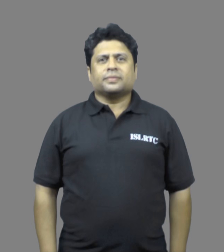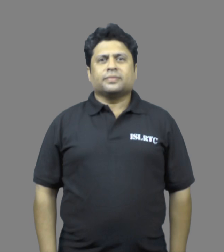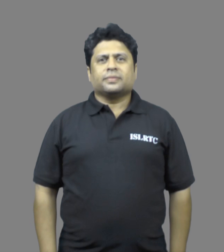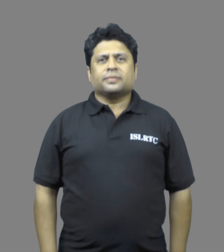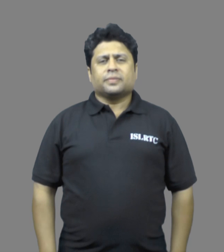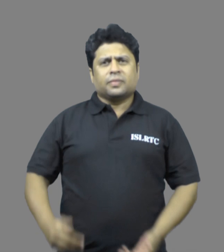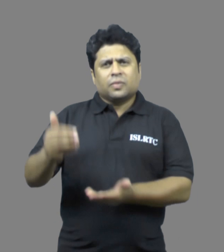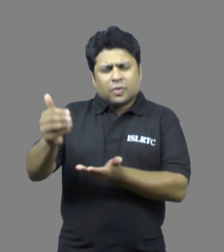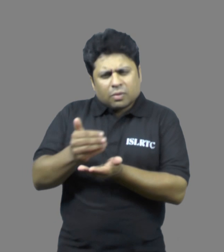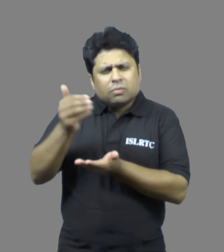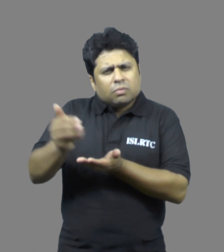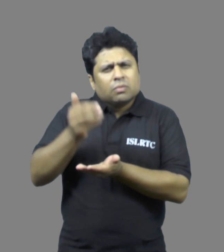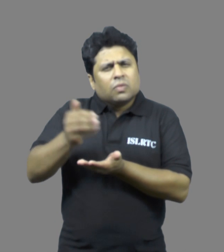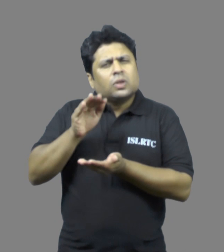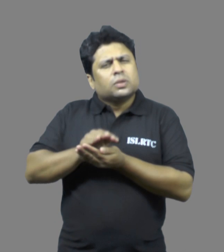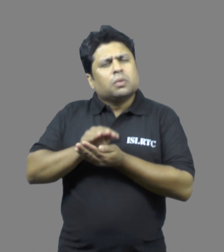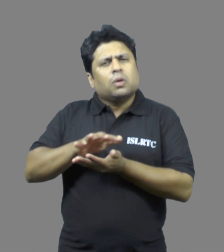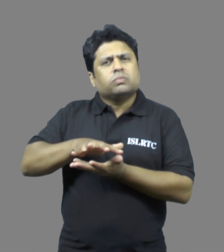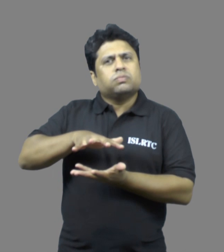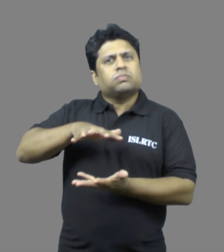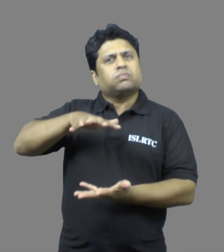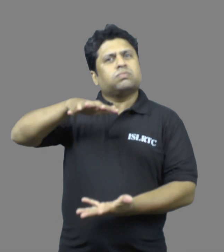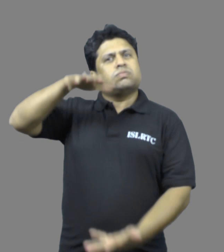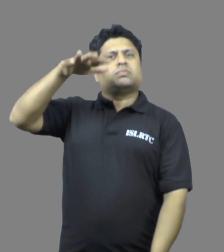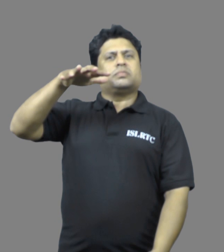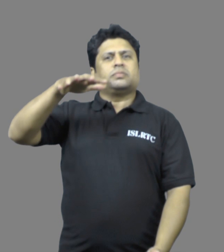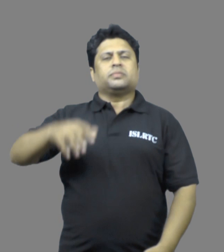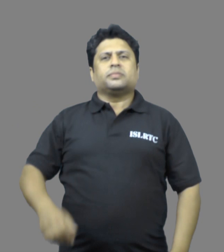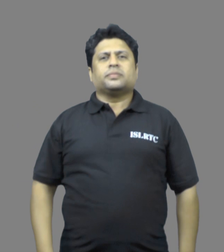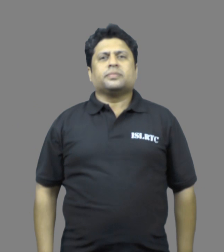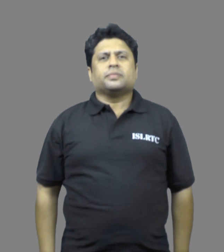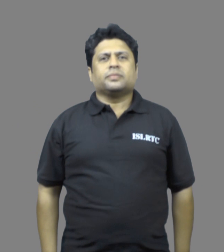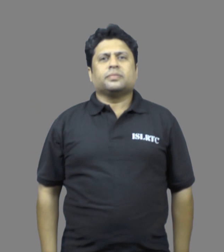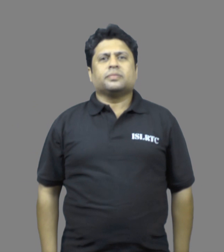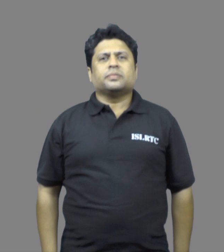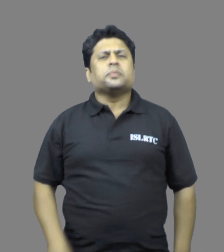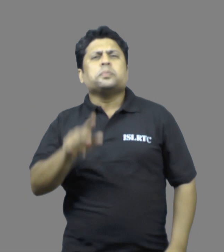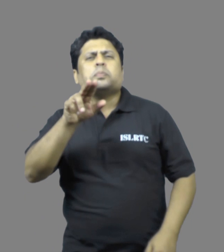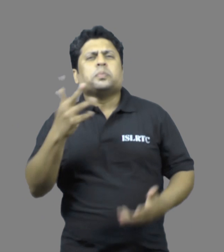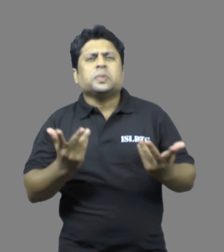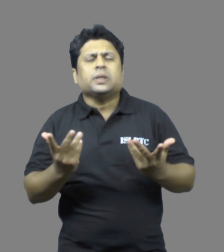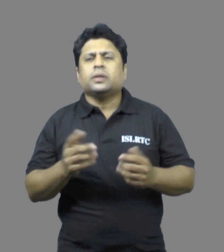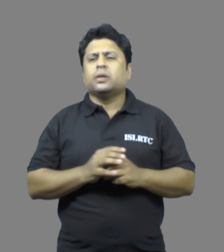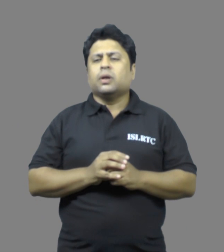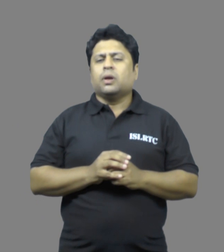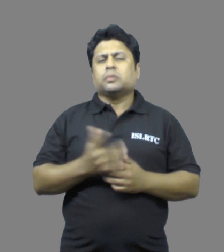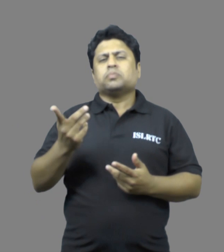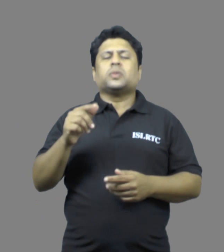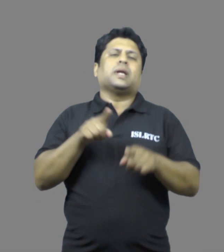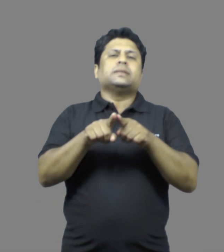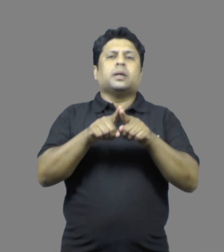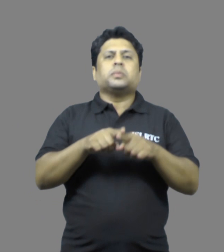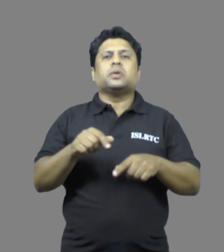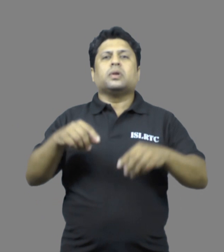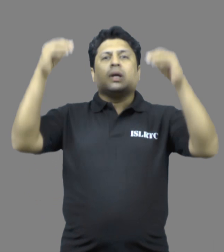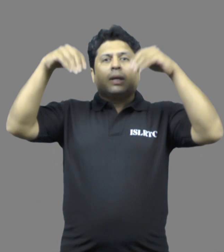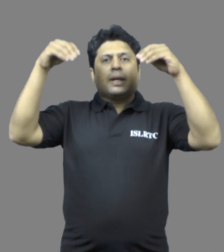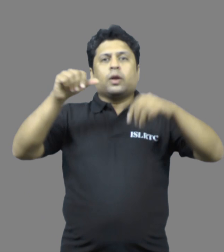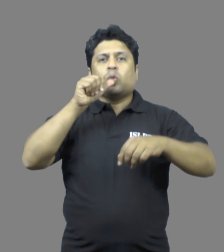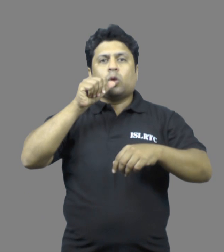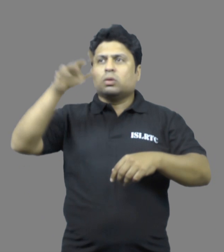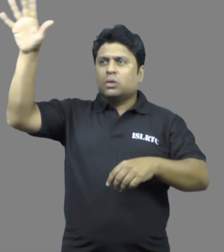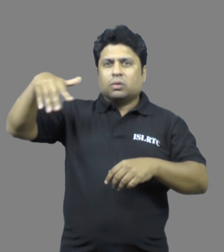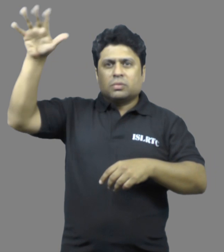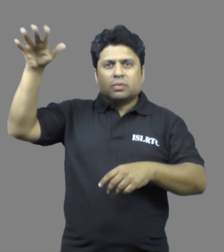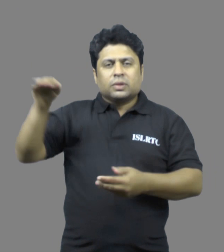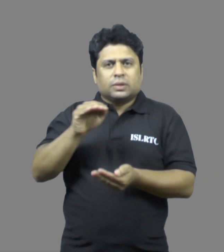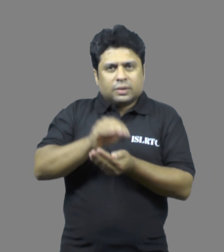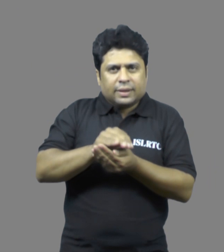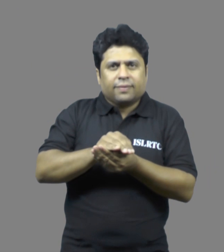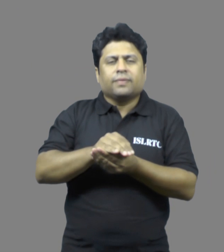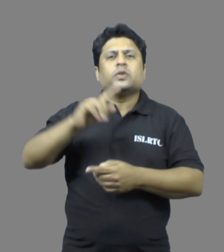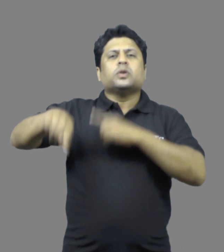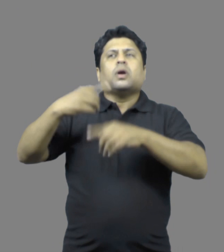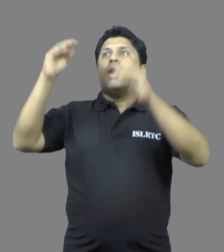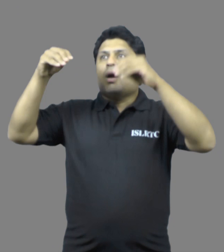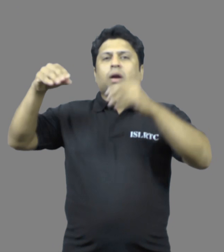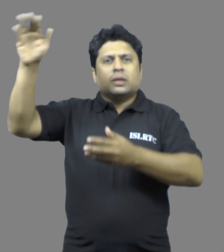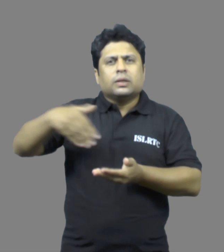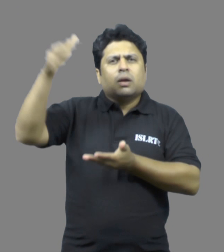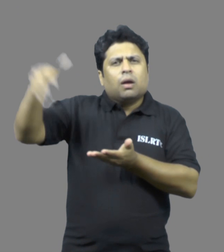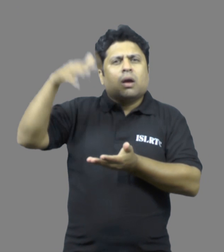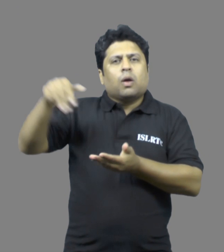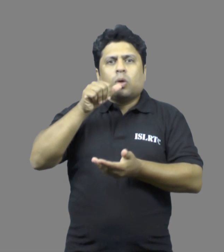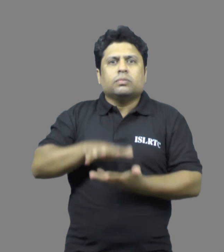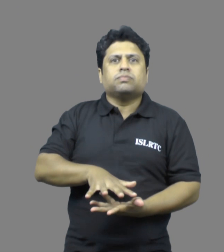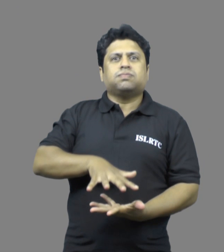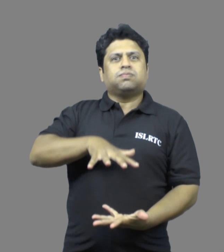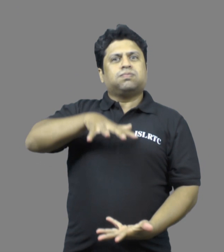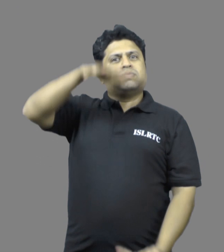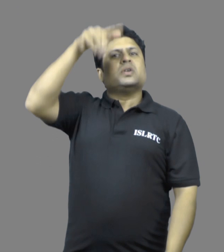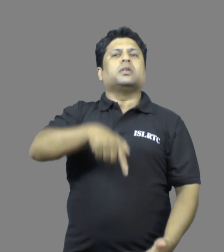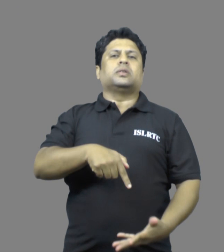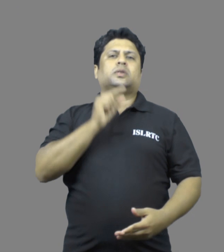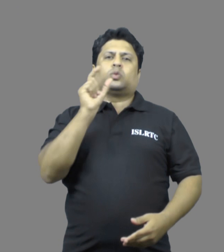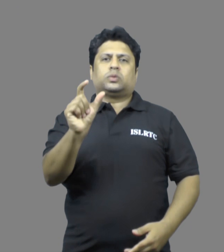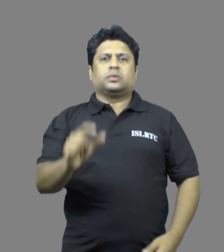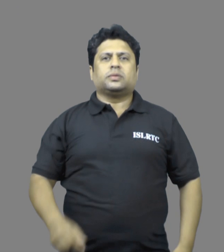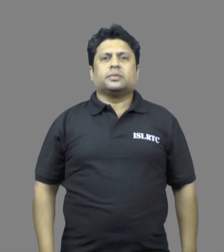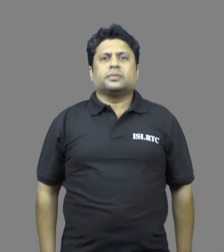Accumulate